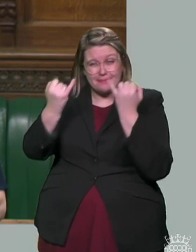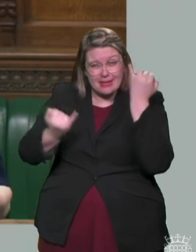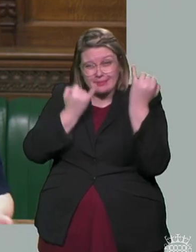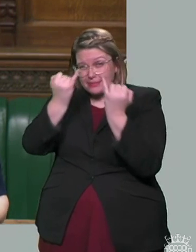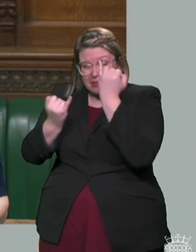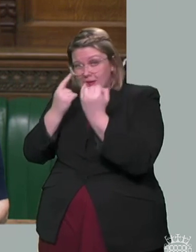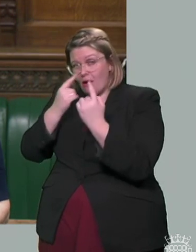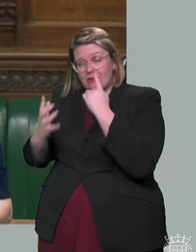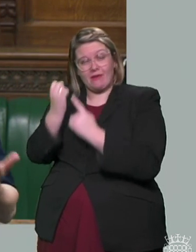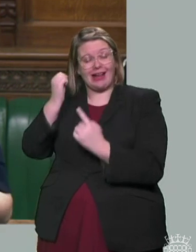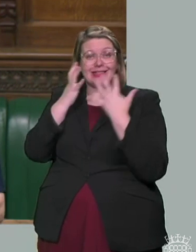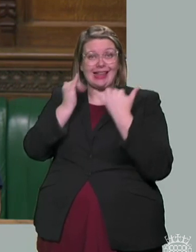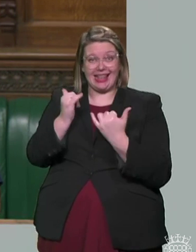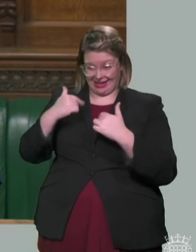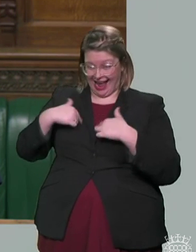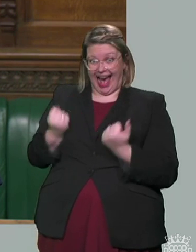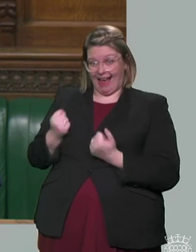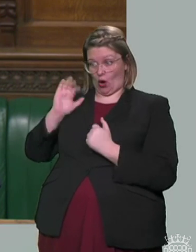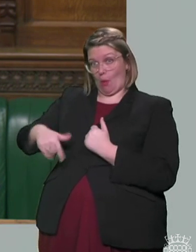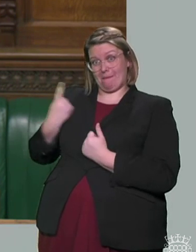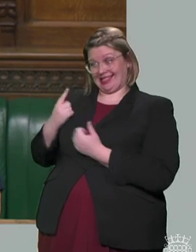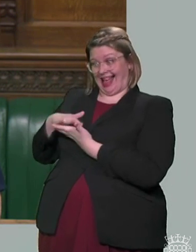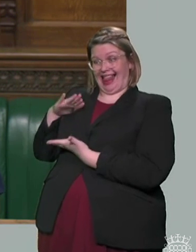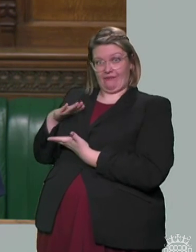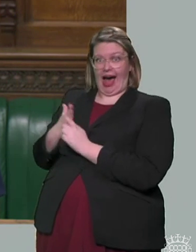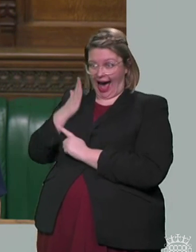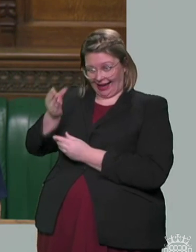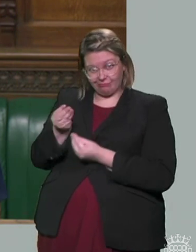I ended up popping round myself with some spare tests.